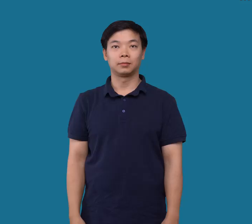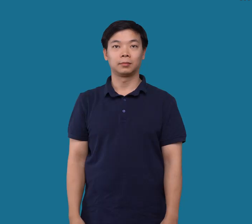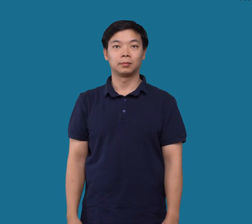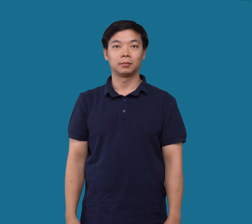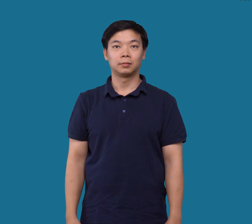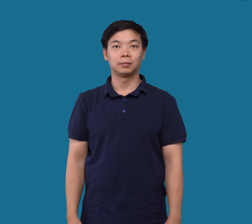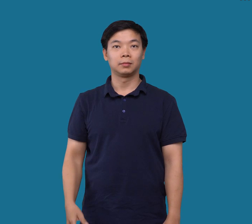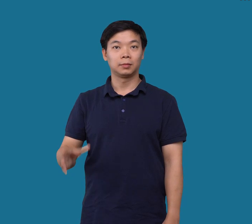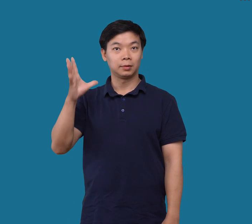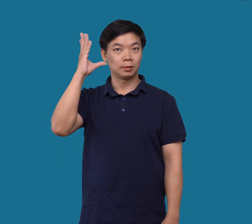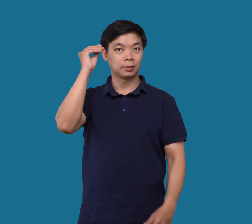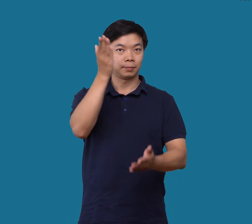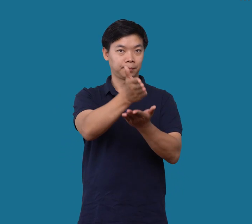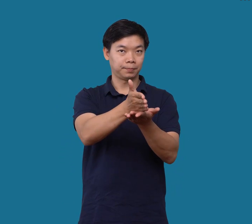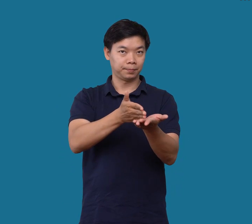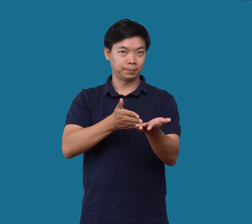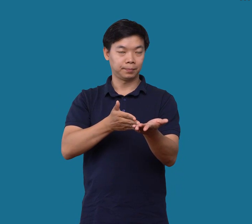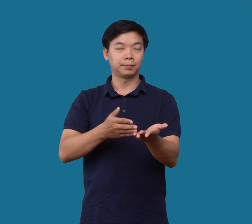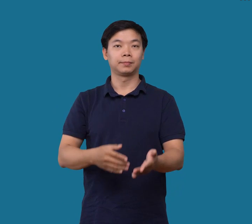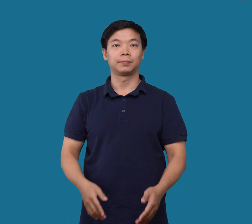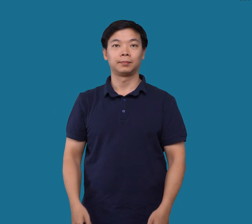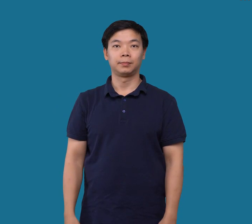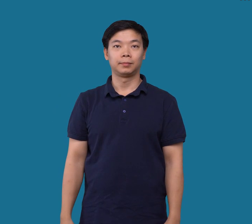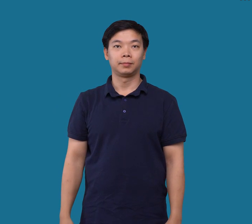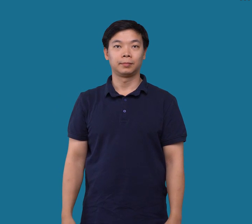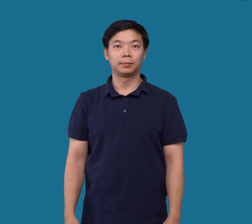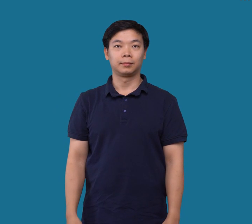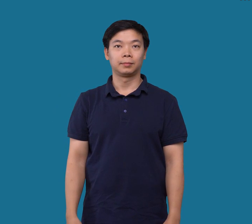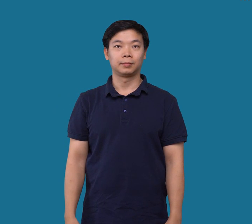màu xanh lá cây